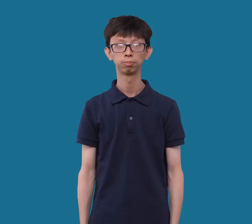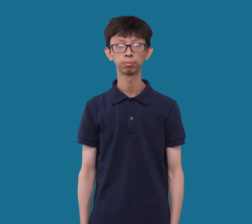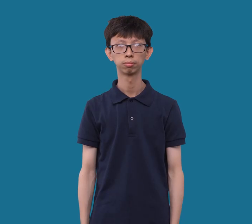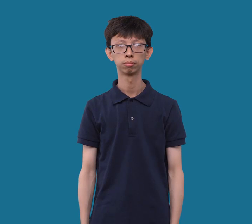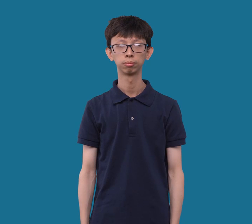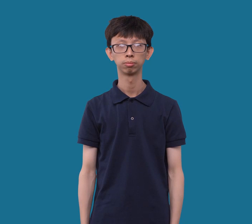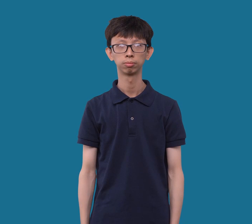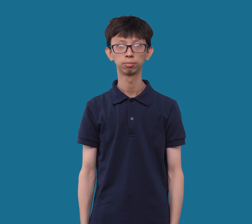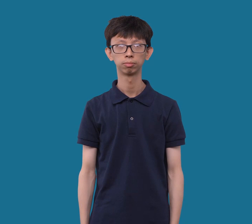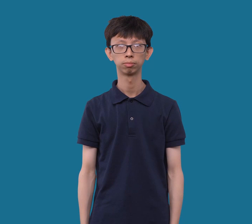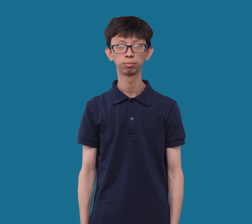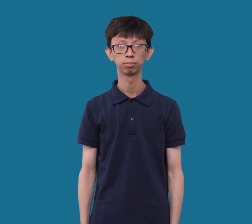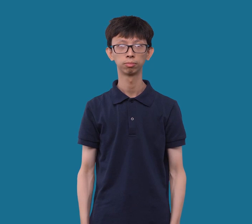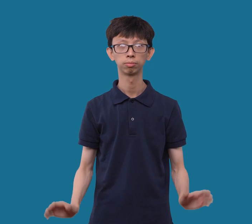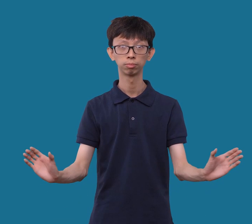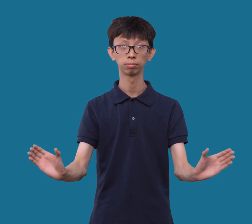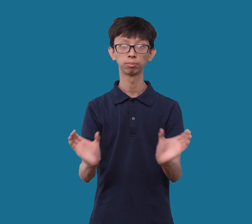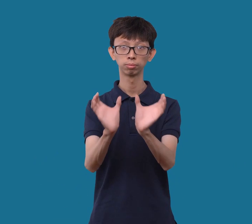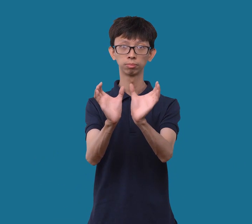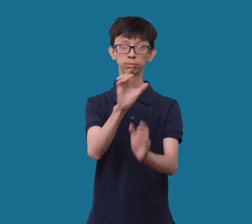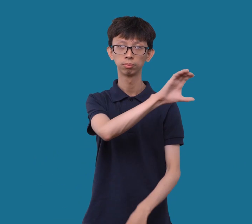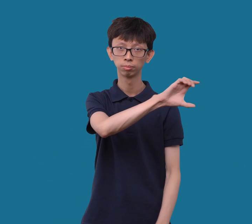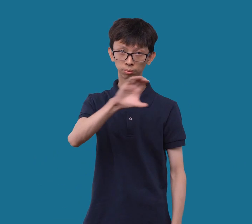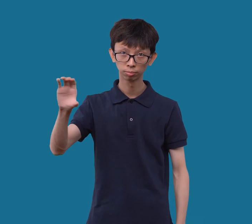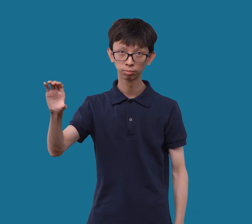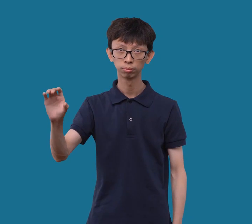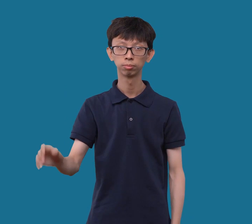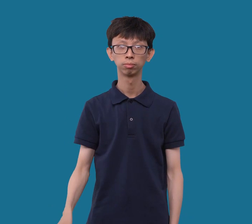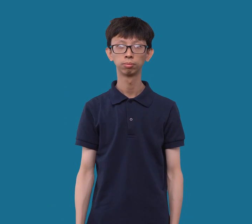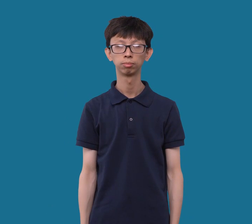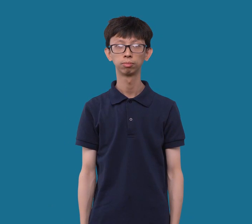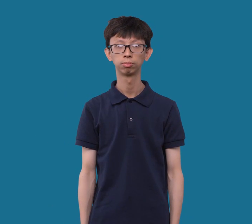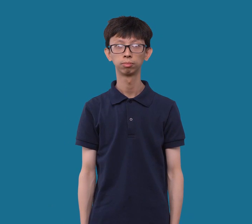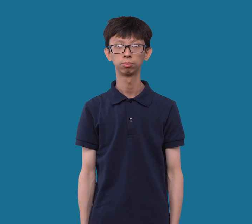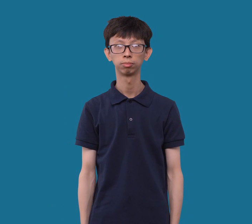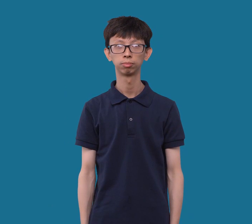câu ghép